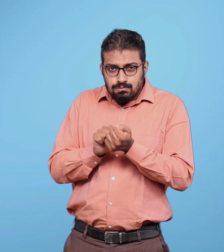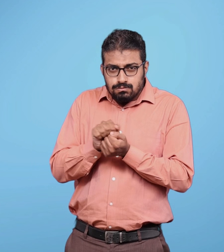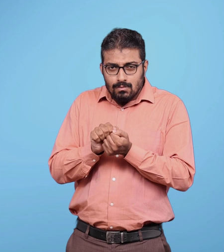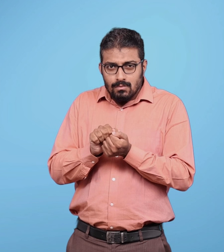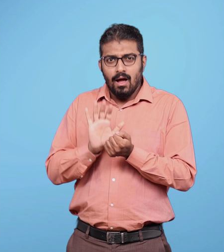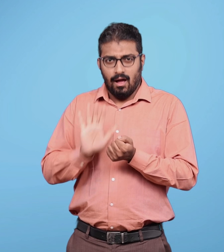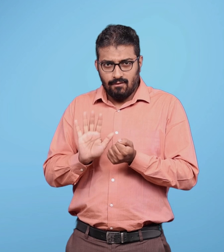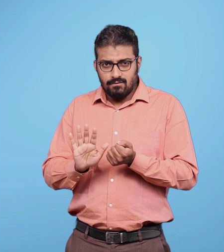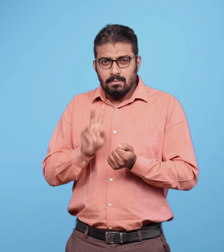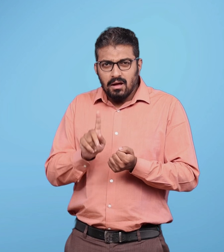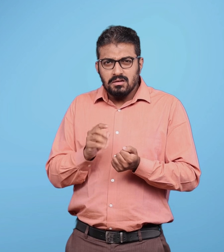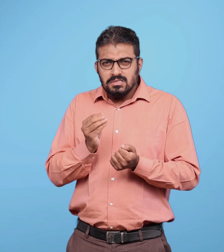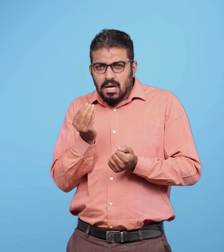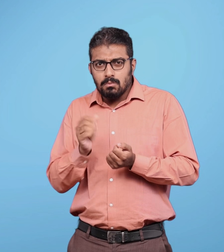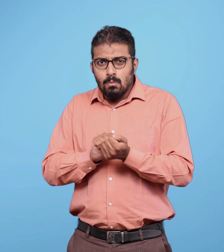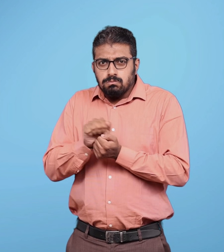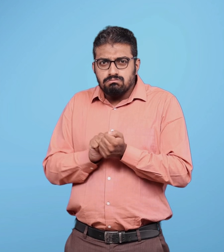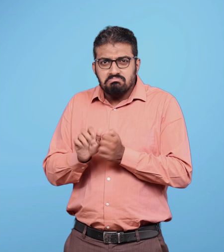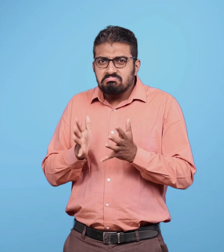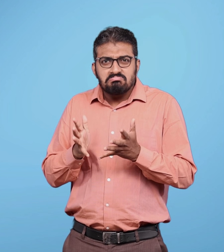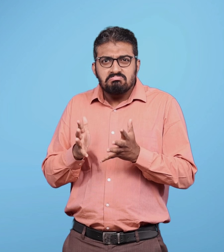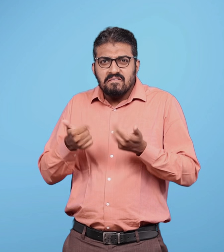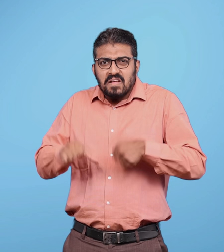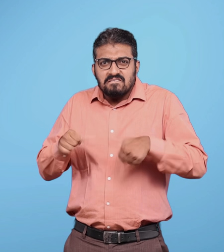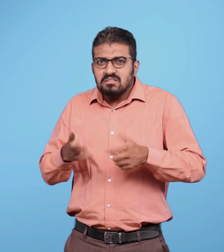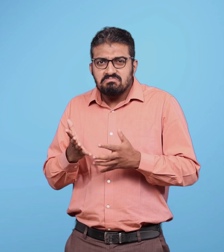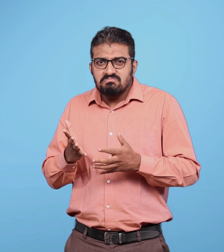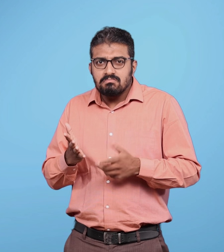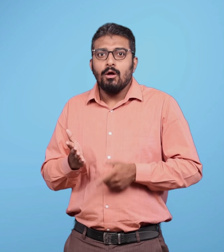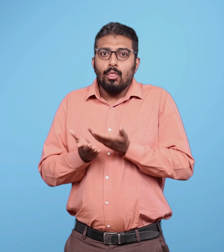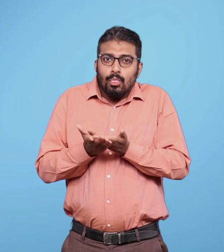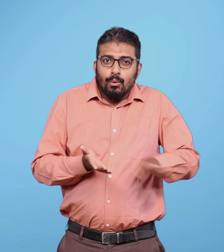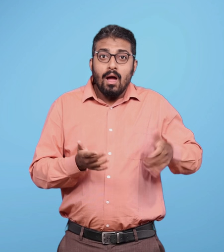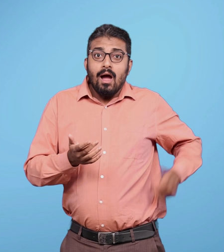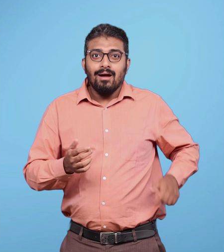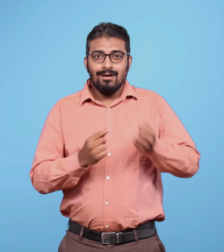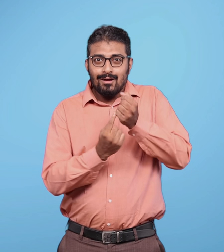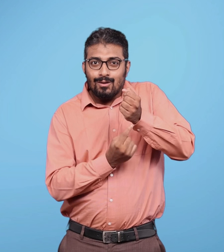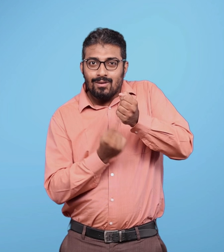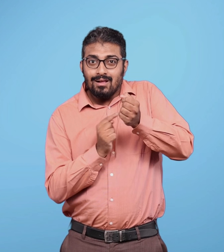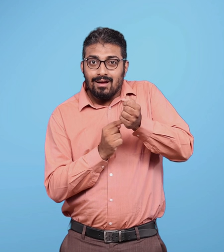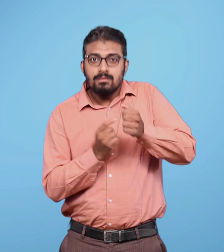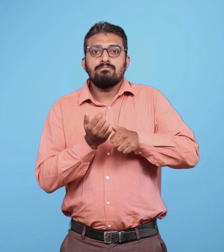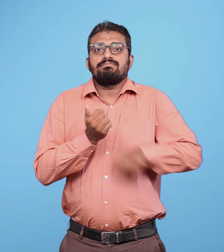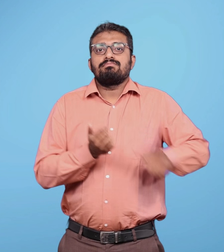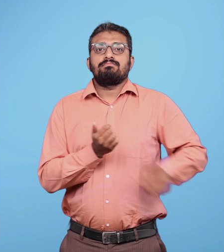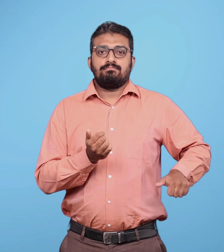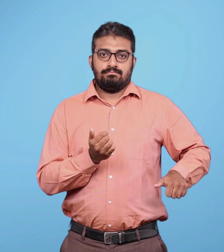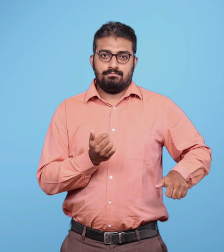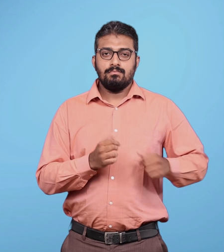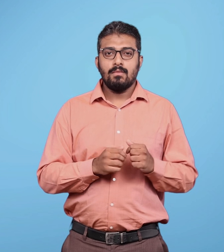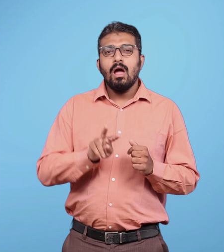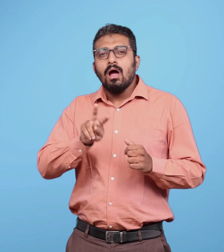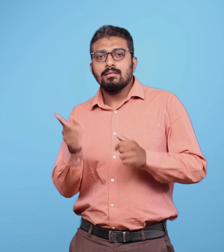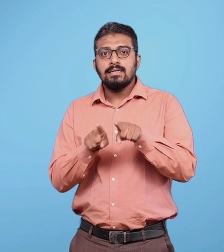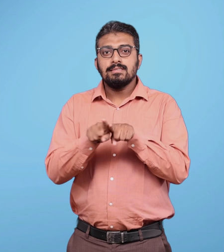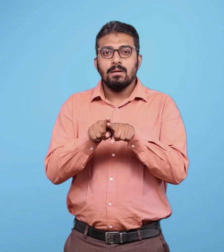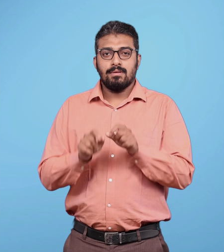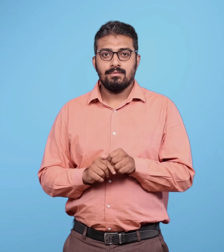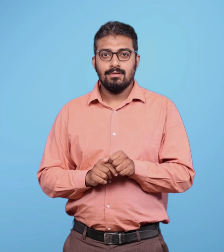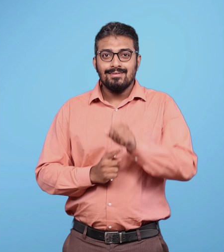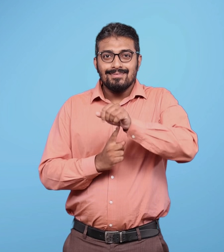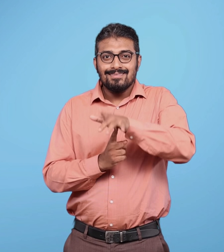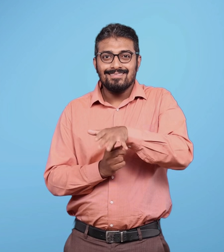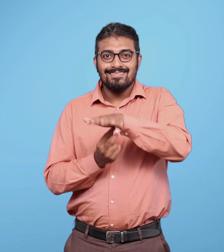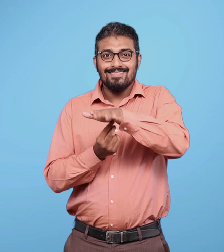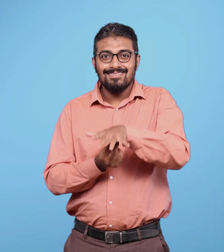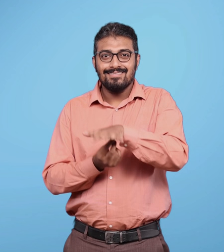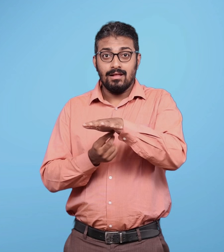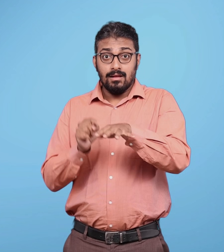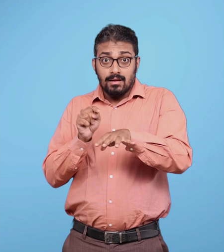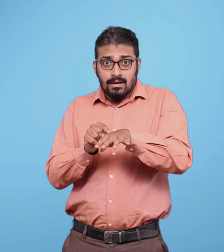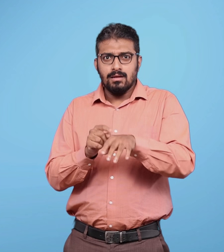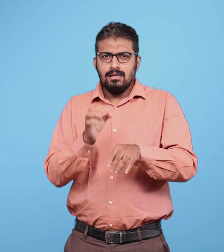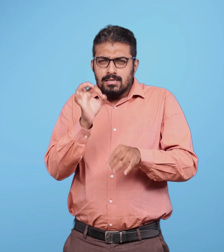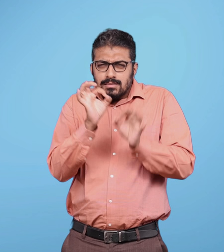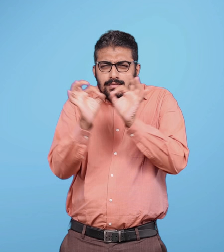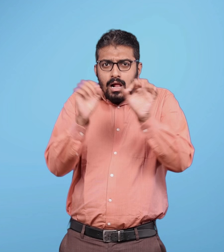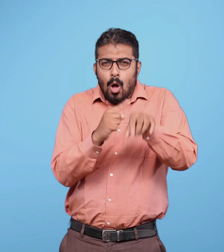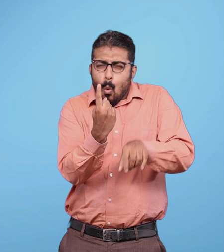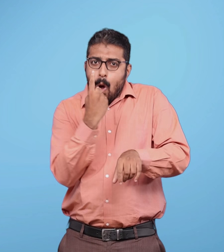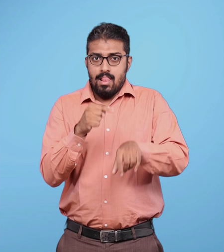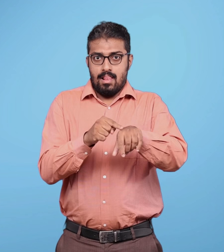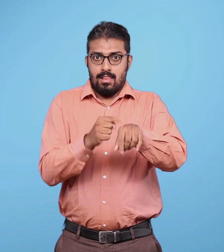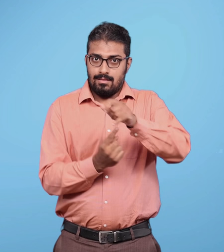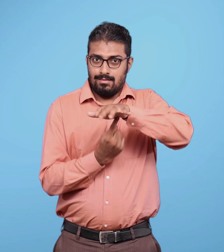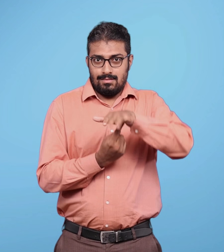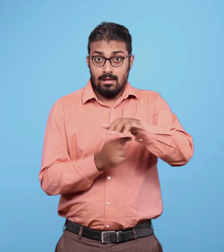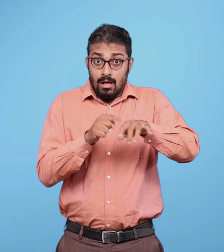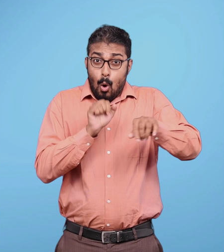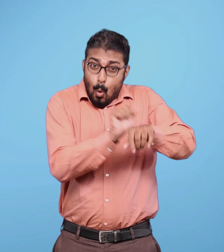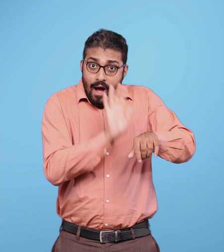from the anus from time-to-time. In an amoeba which has a single cell, the undigested residue of the food is expelled outside.